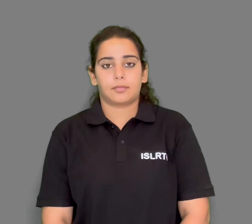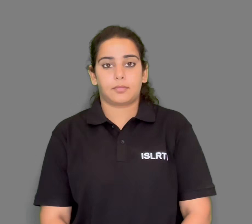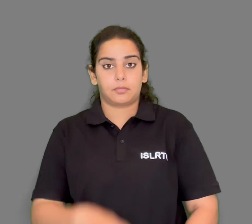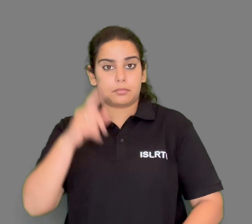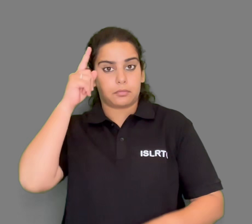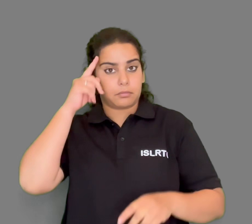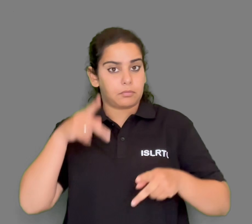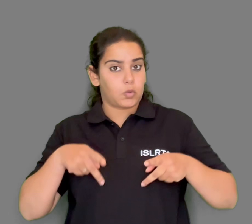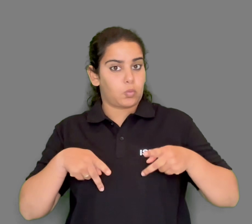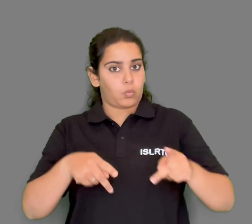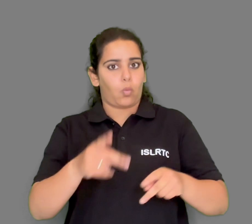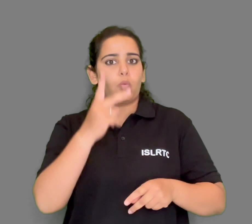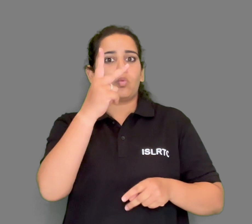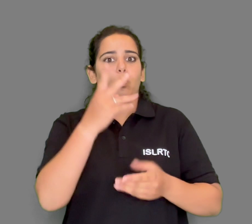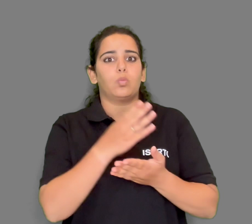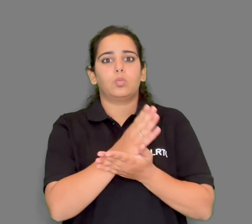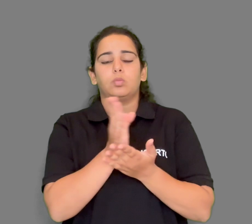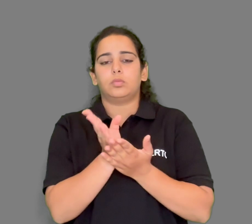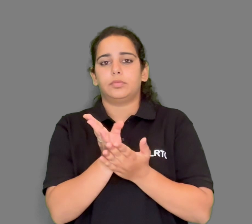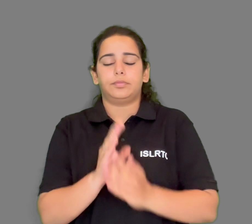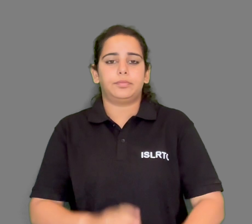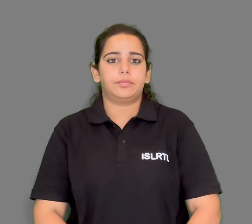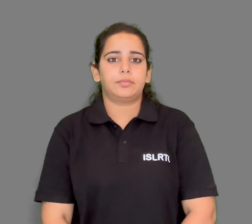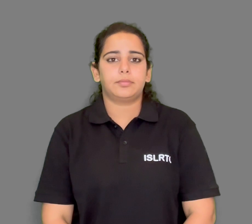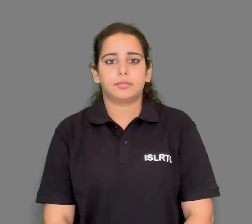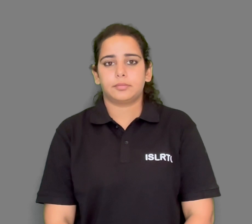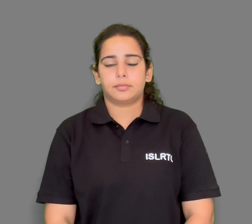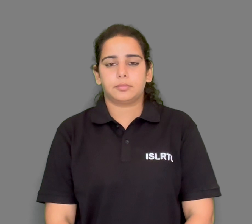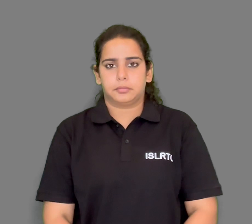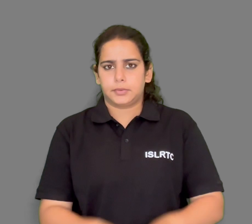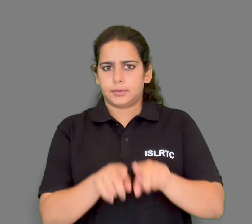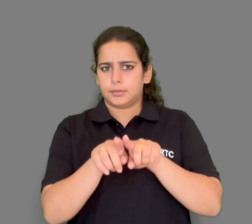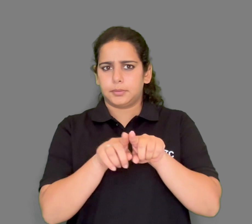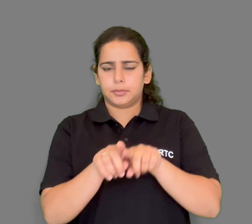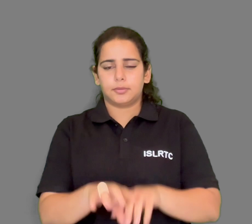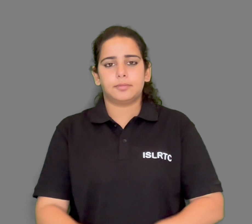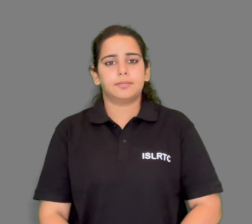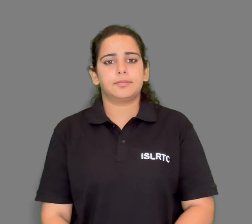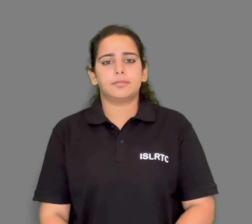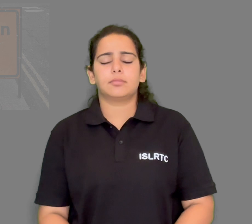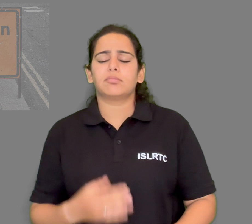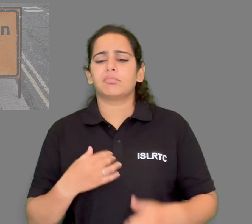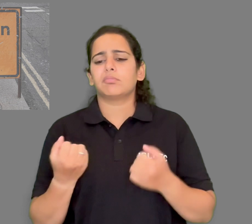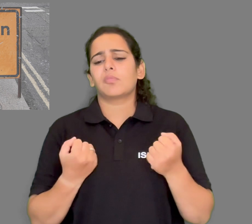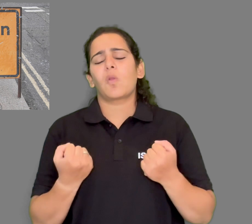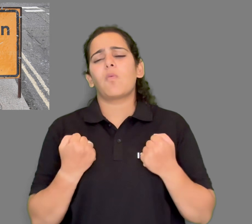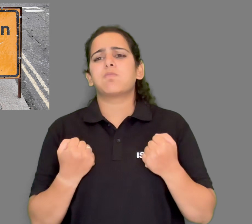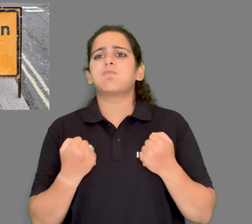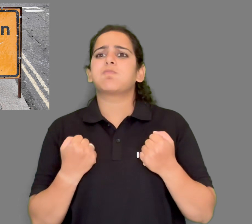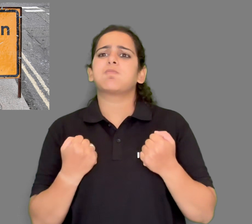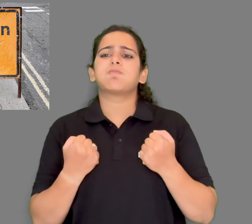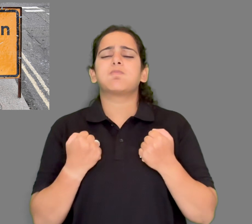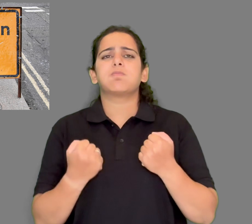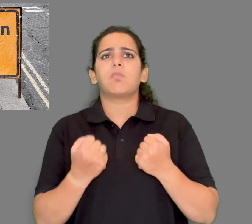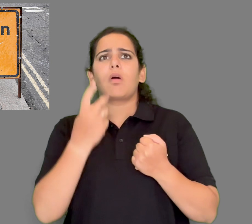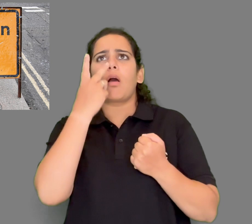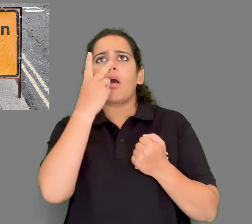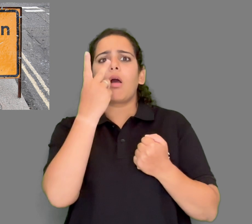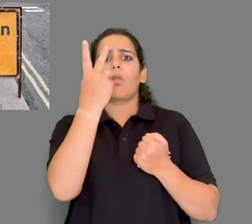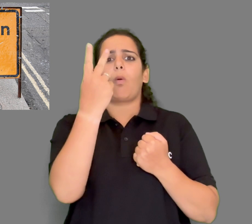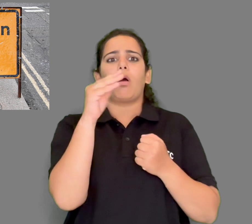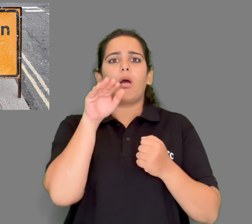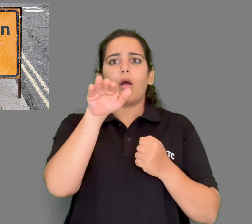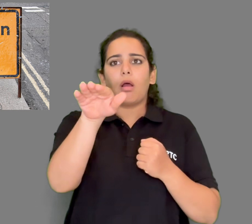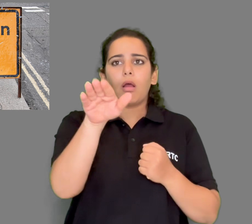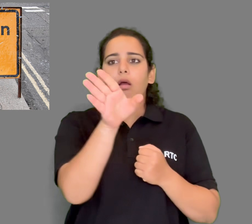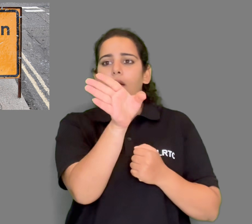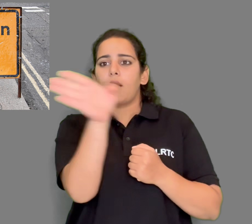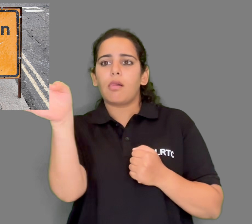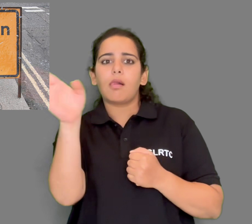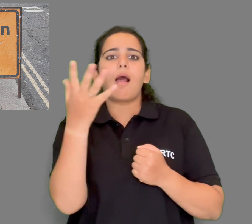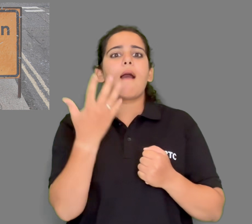Diversion something aside from it course